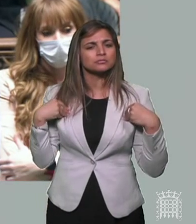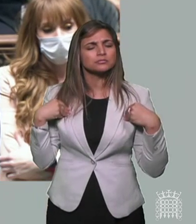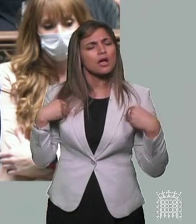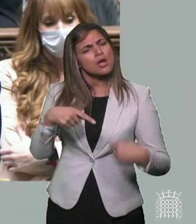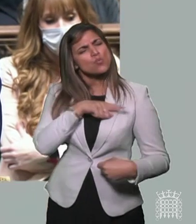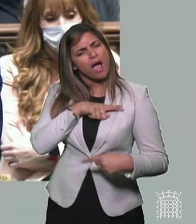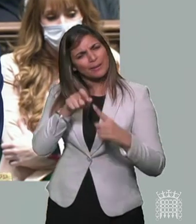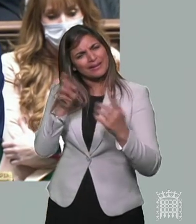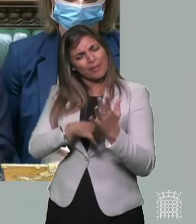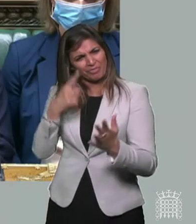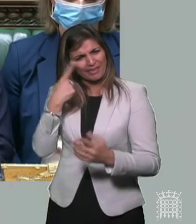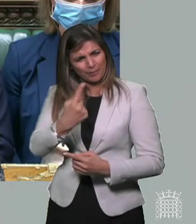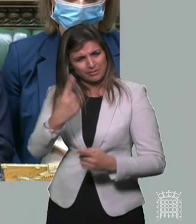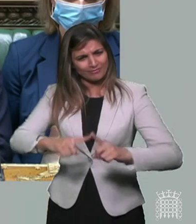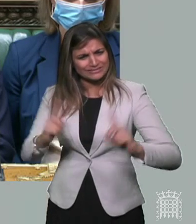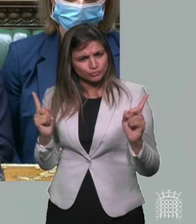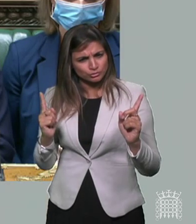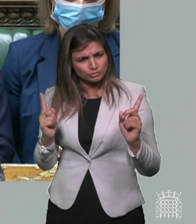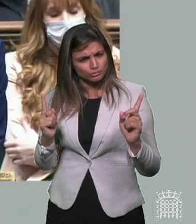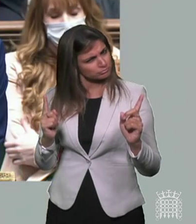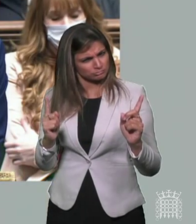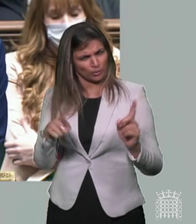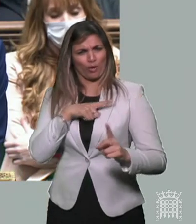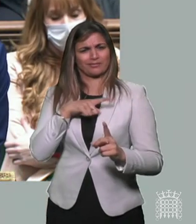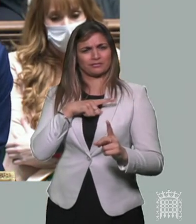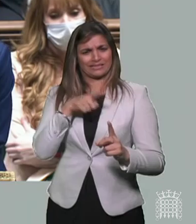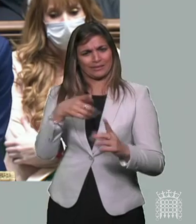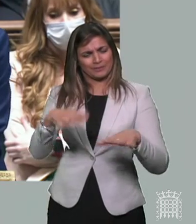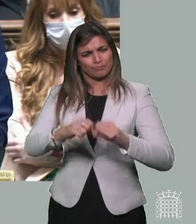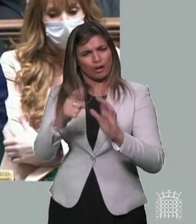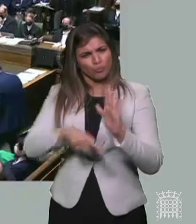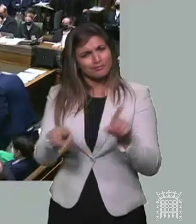Why does the Prime Minister still think that the rules do not apply to him?